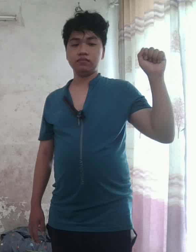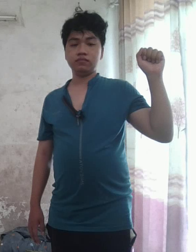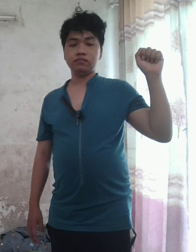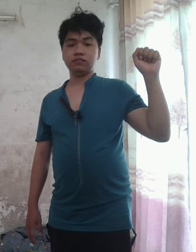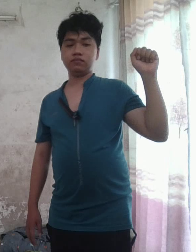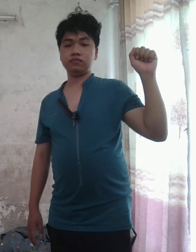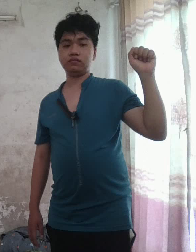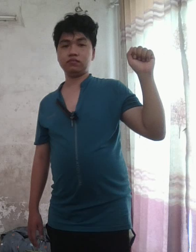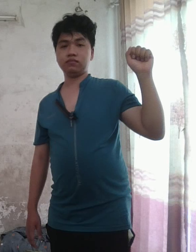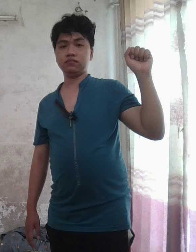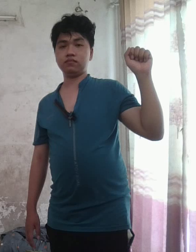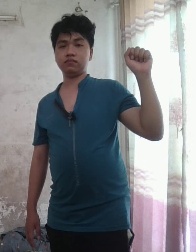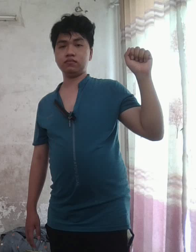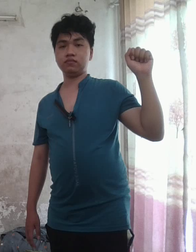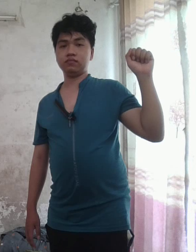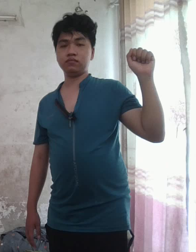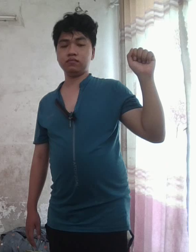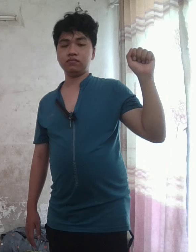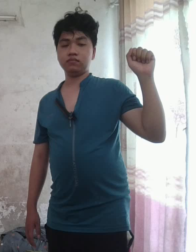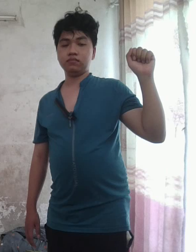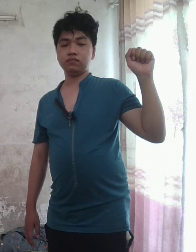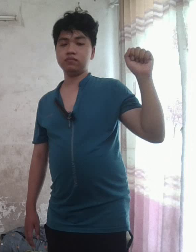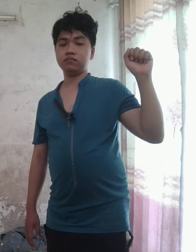a